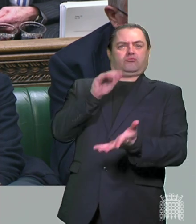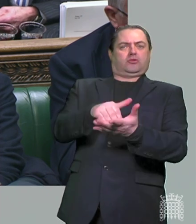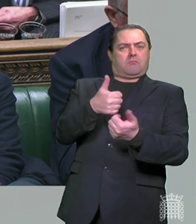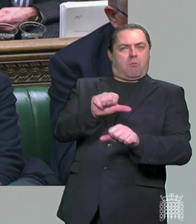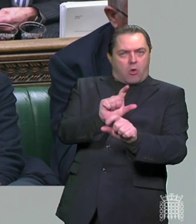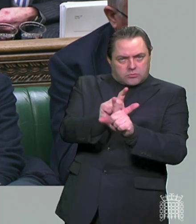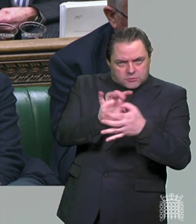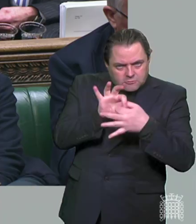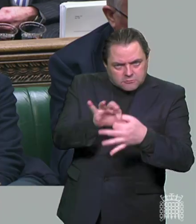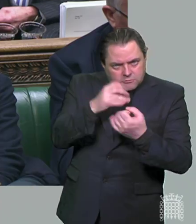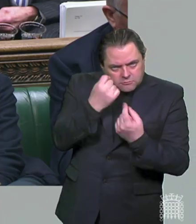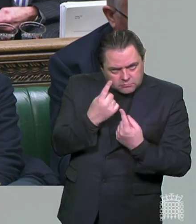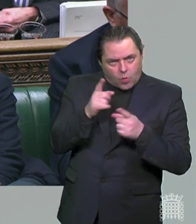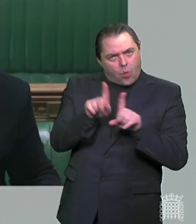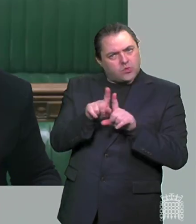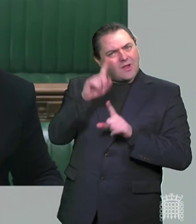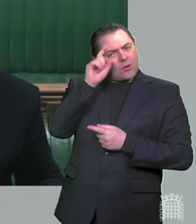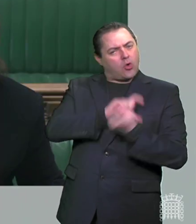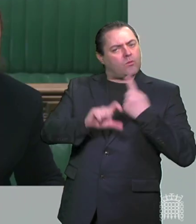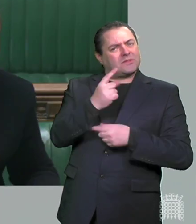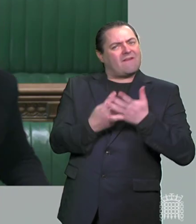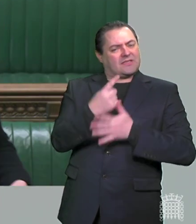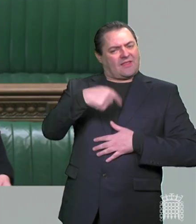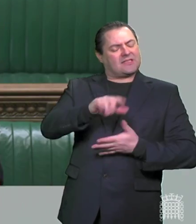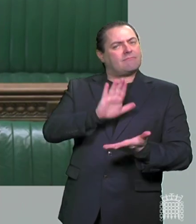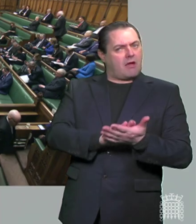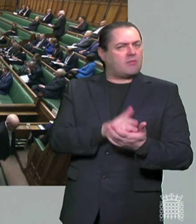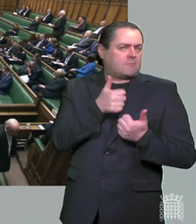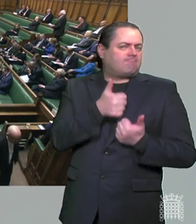They are also, I hear, planning a community event later this month.